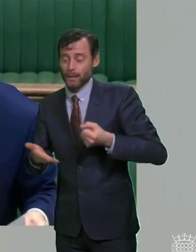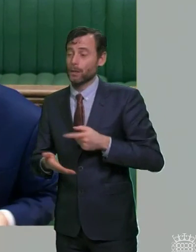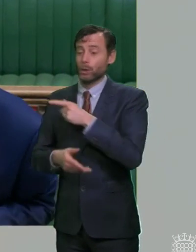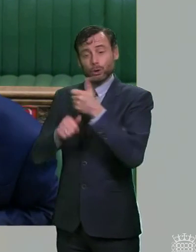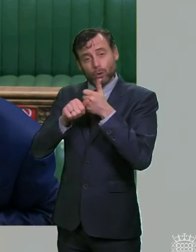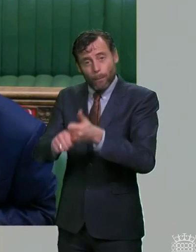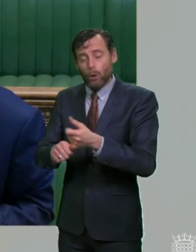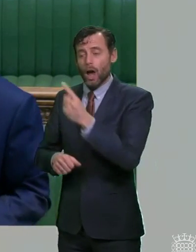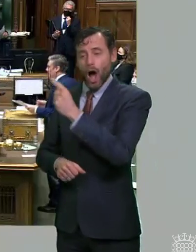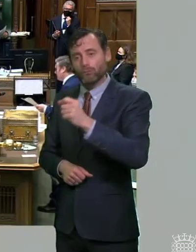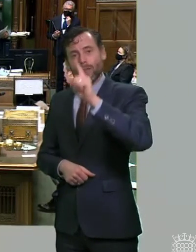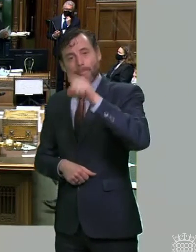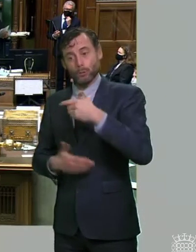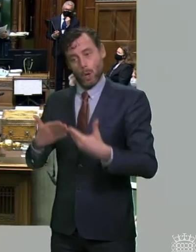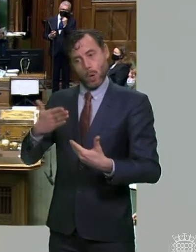Will the Prime Minister do so?